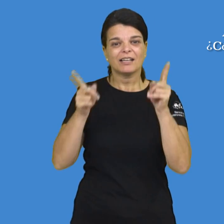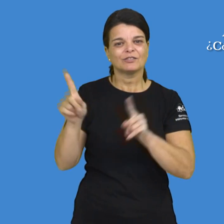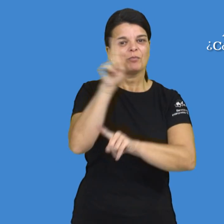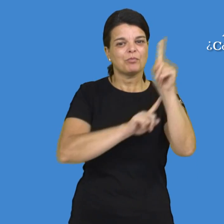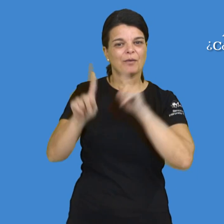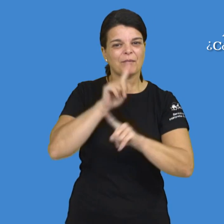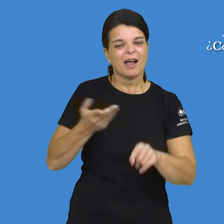problema